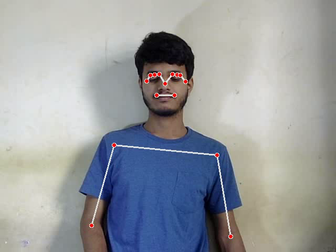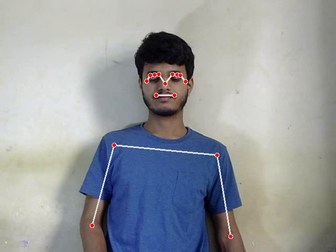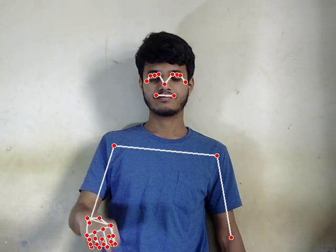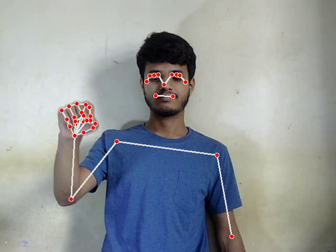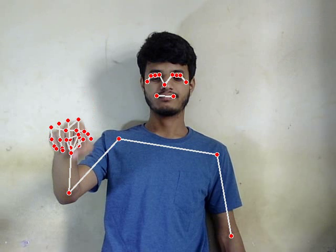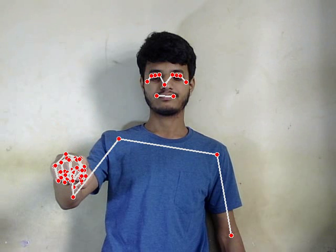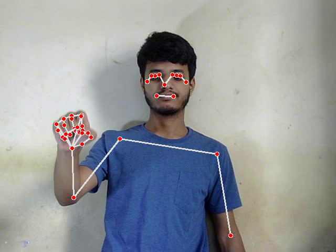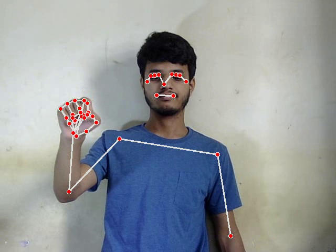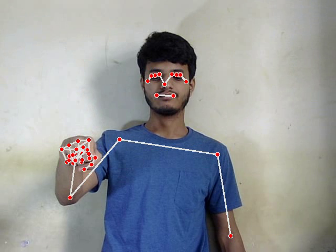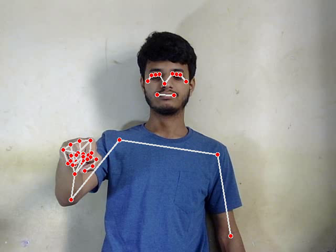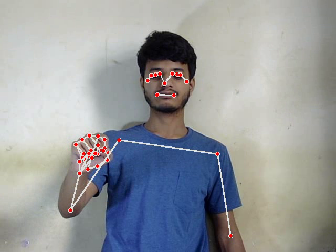yes